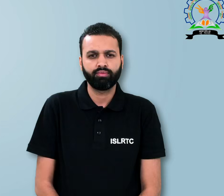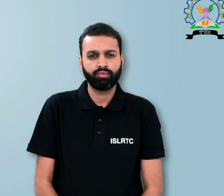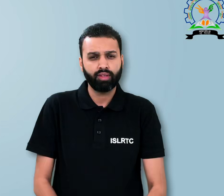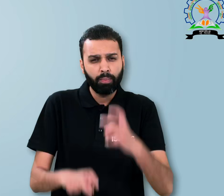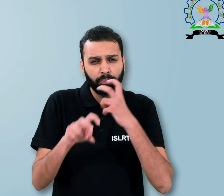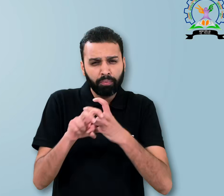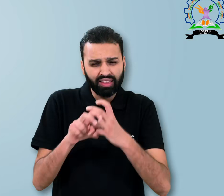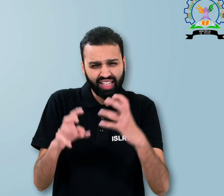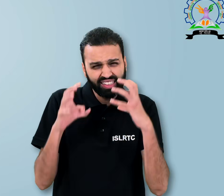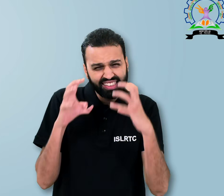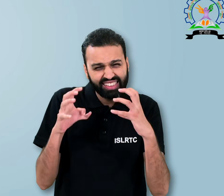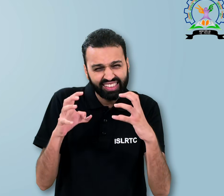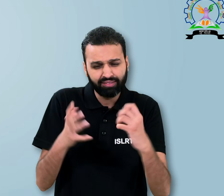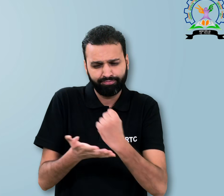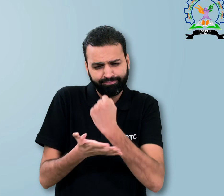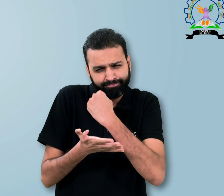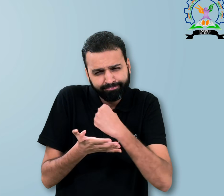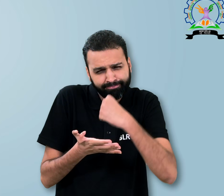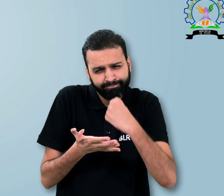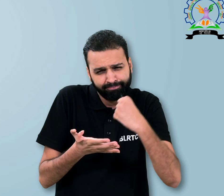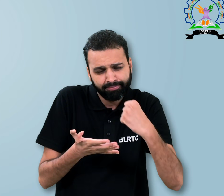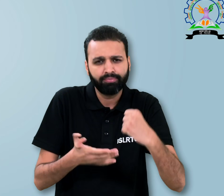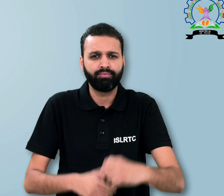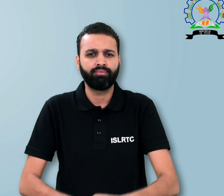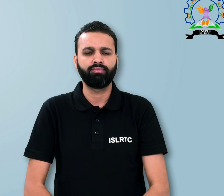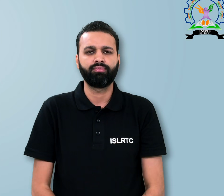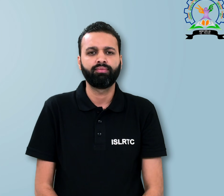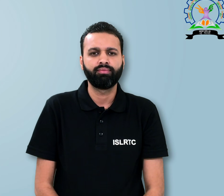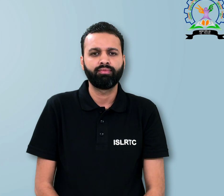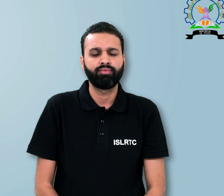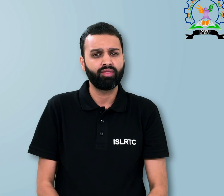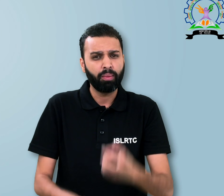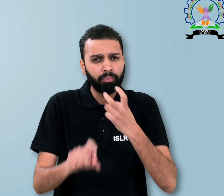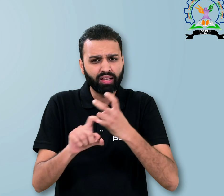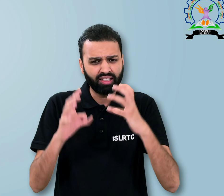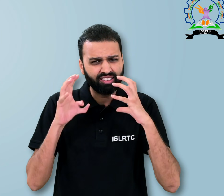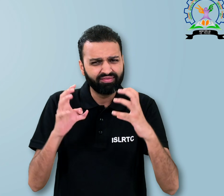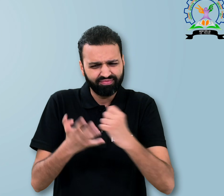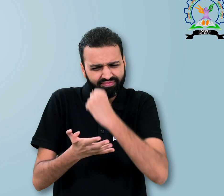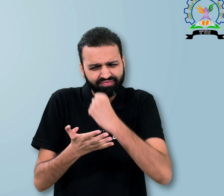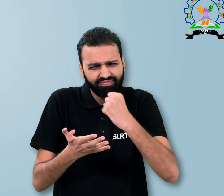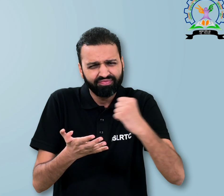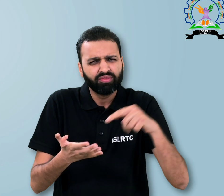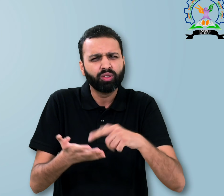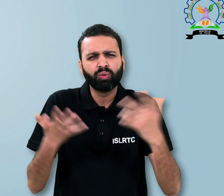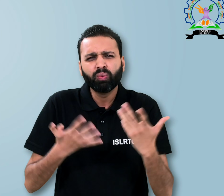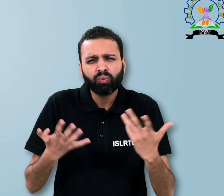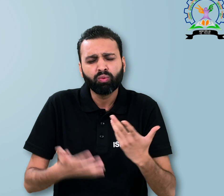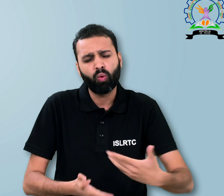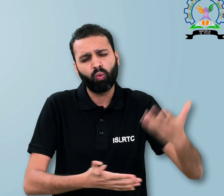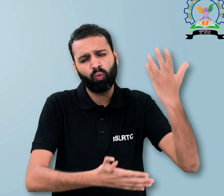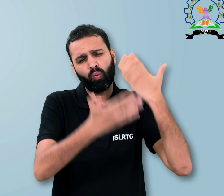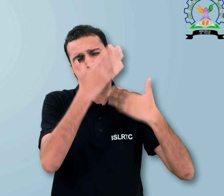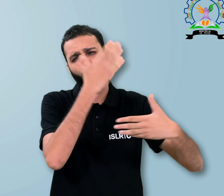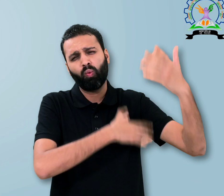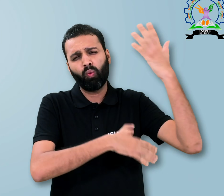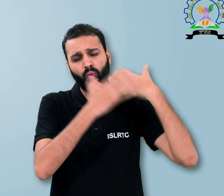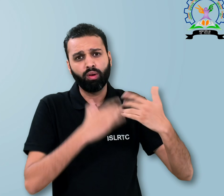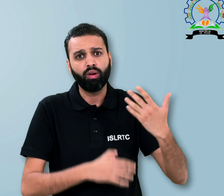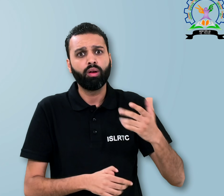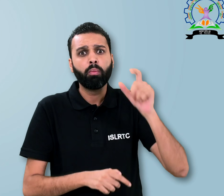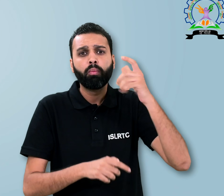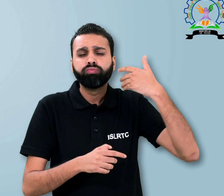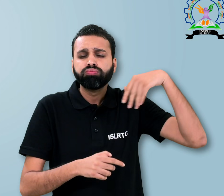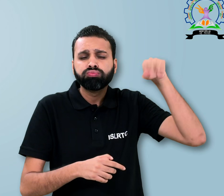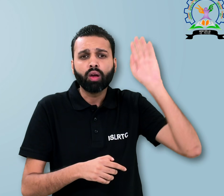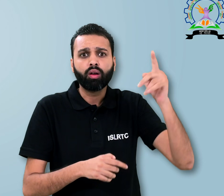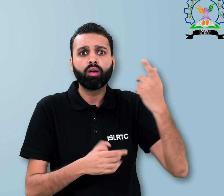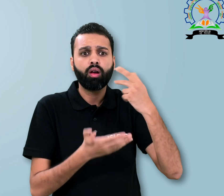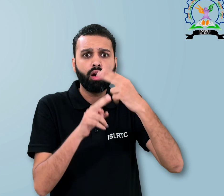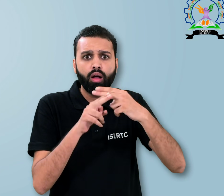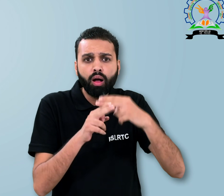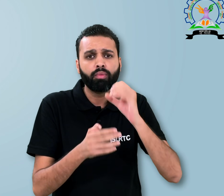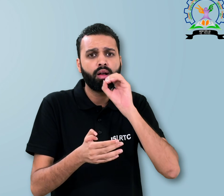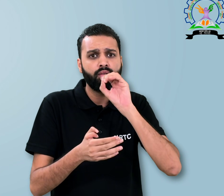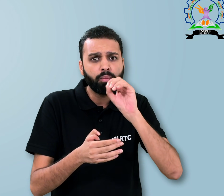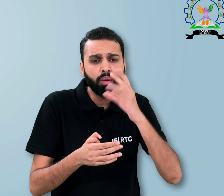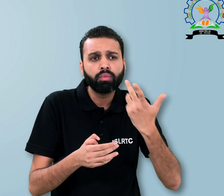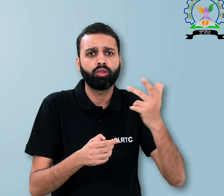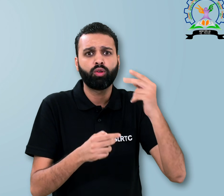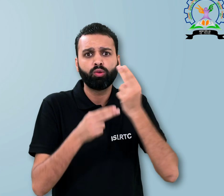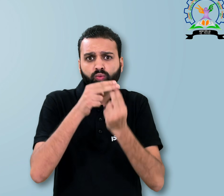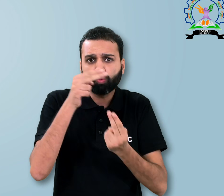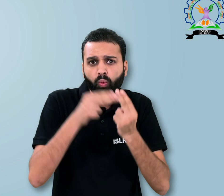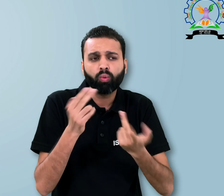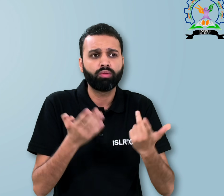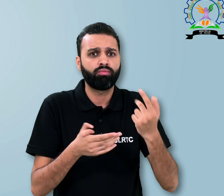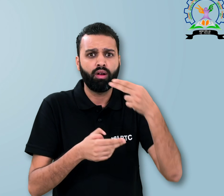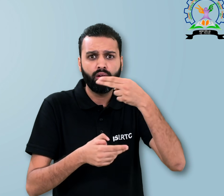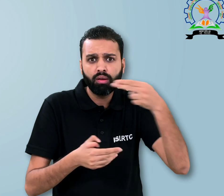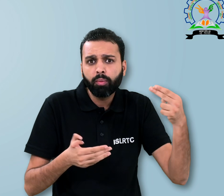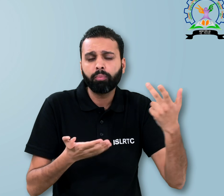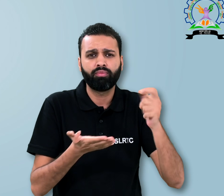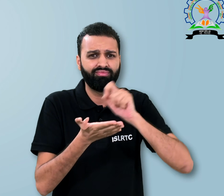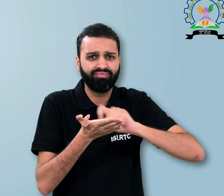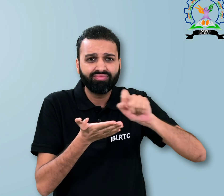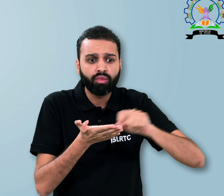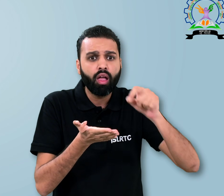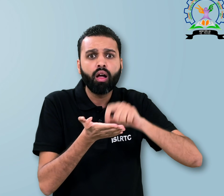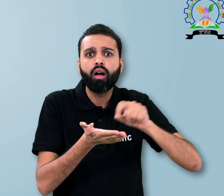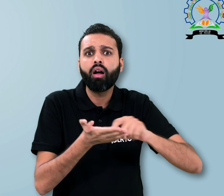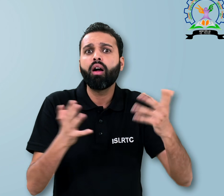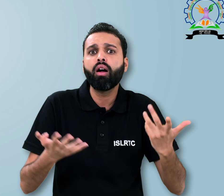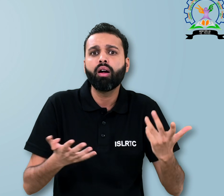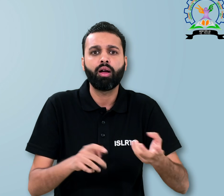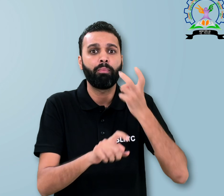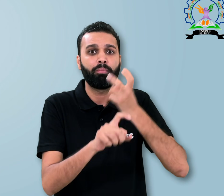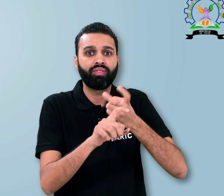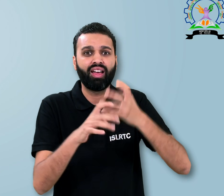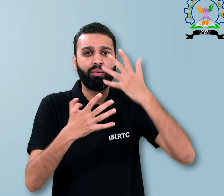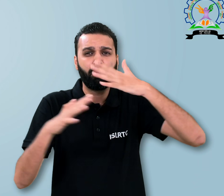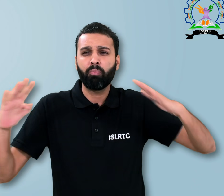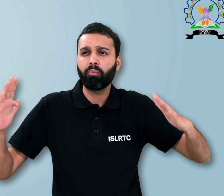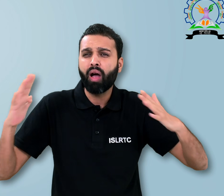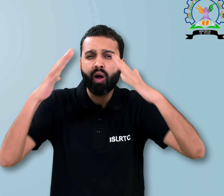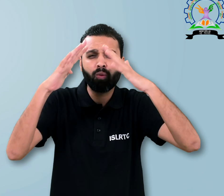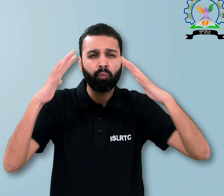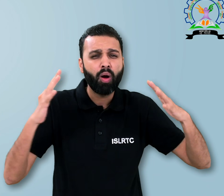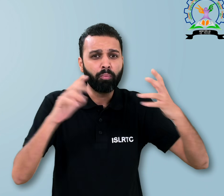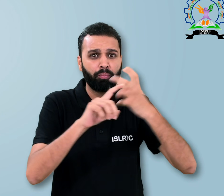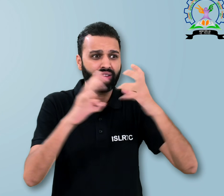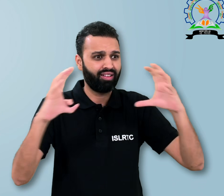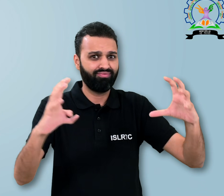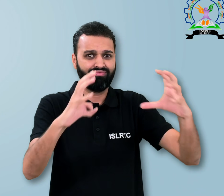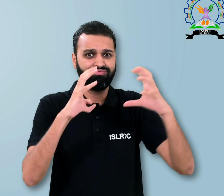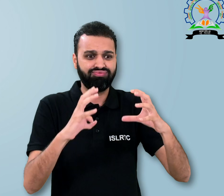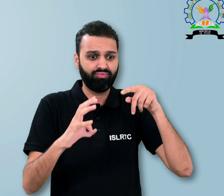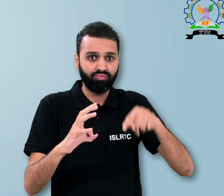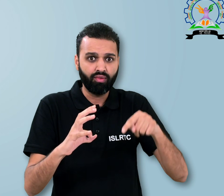Inscriptions Inscriptions are writings engraved on hard surface such as stone or metal, or pottery.